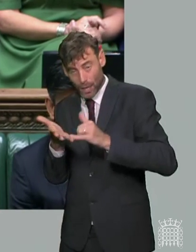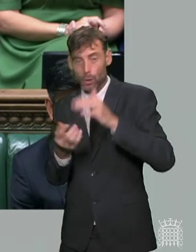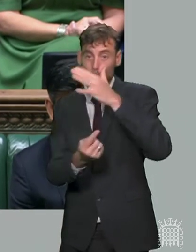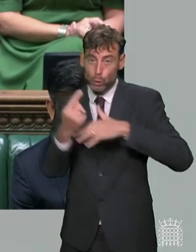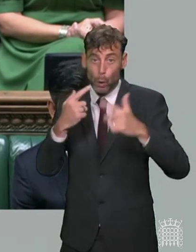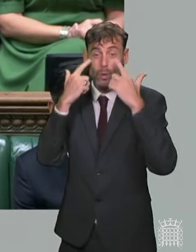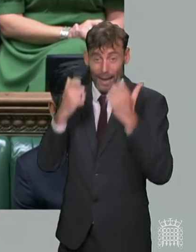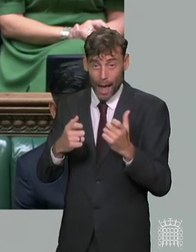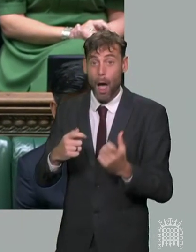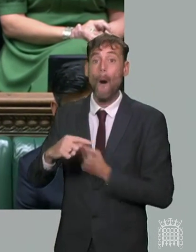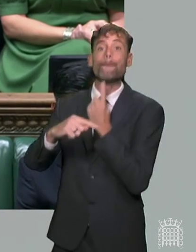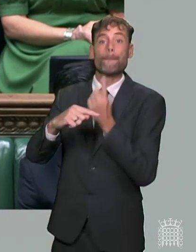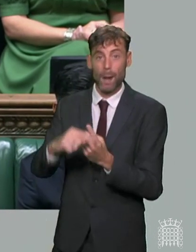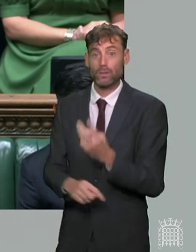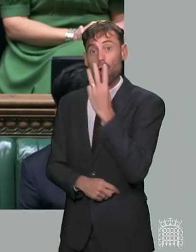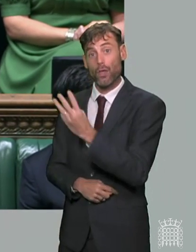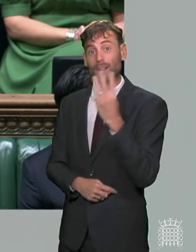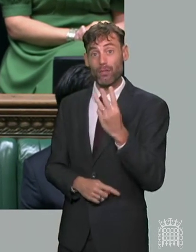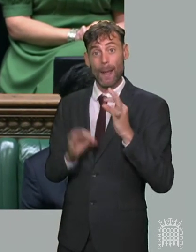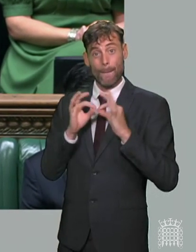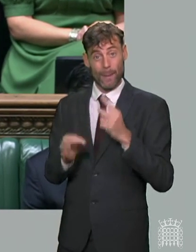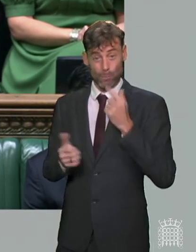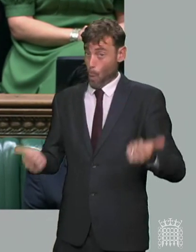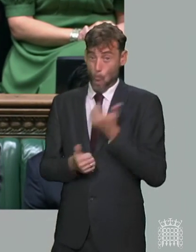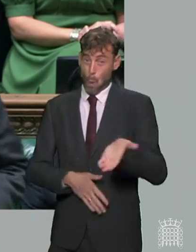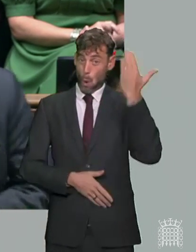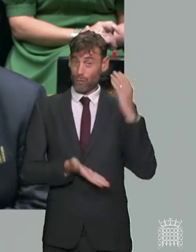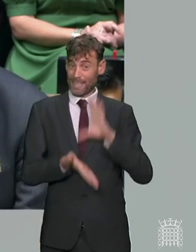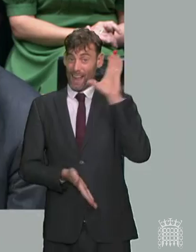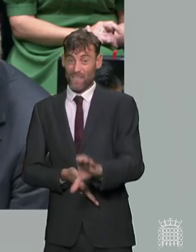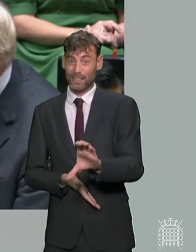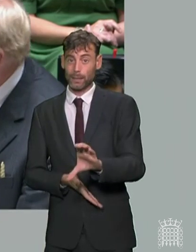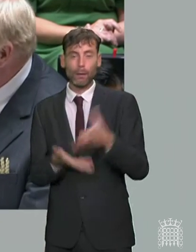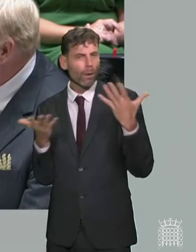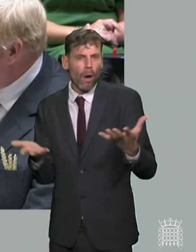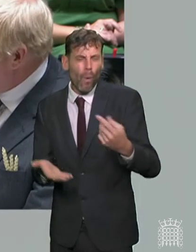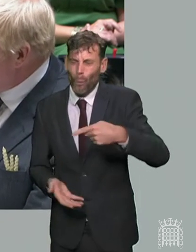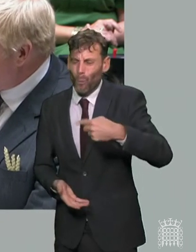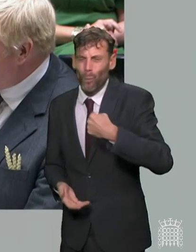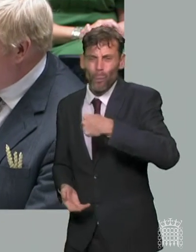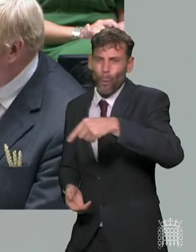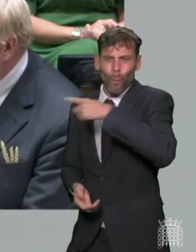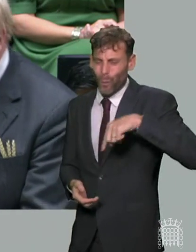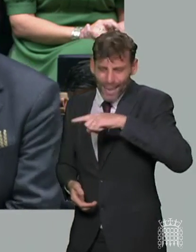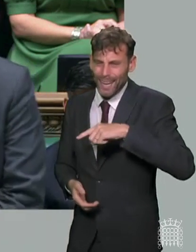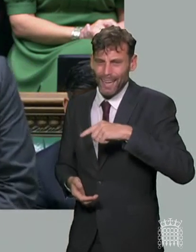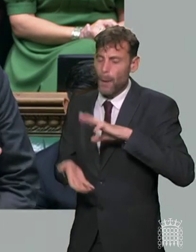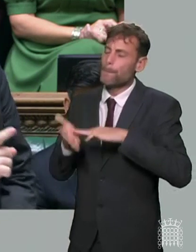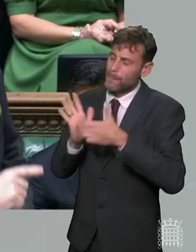top of the £33 billion that this Government invested when we came into office.